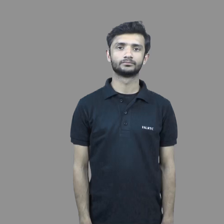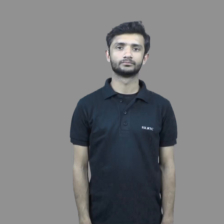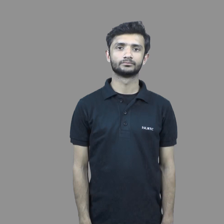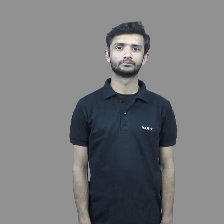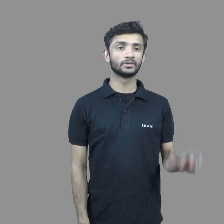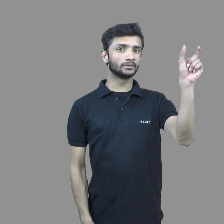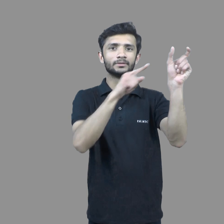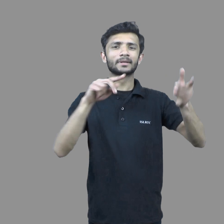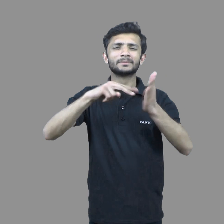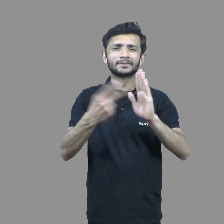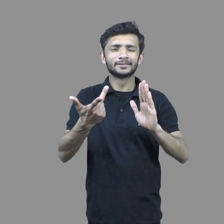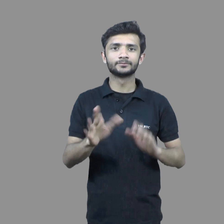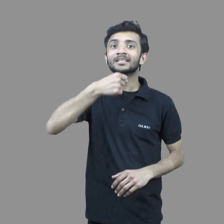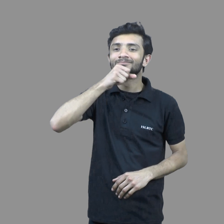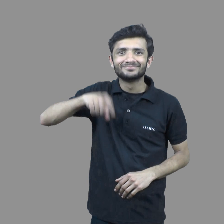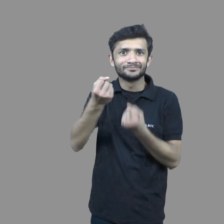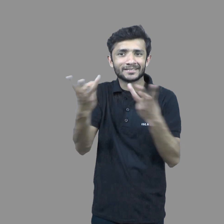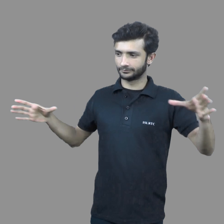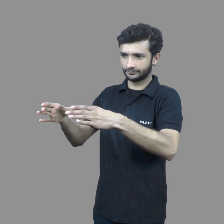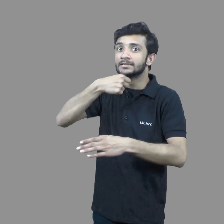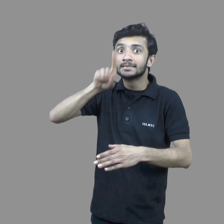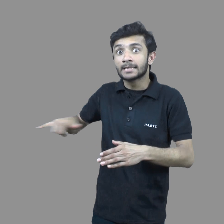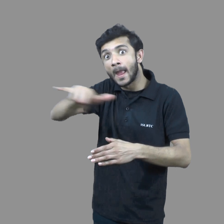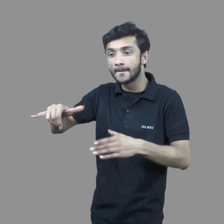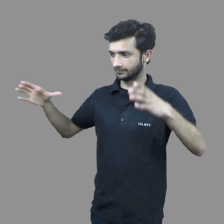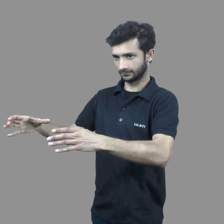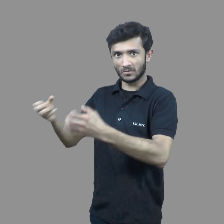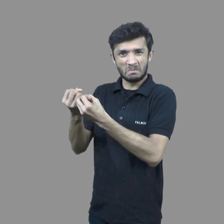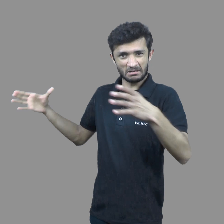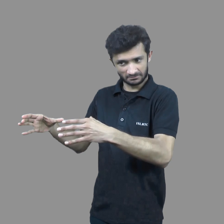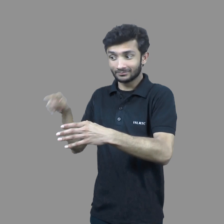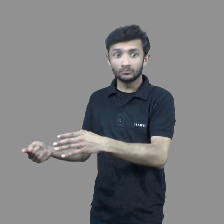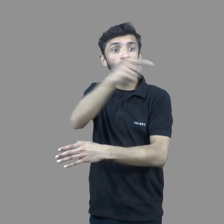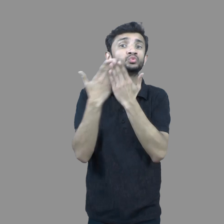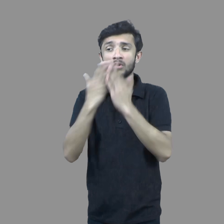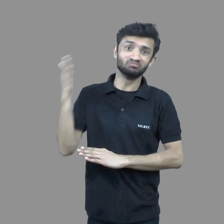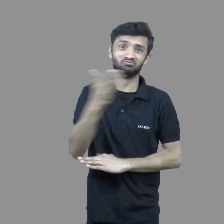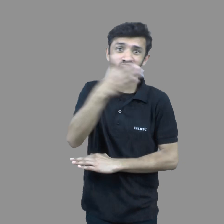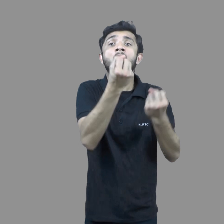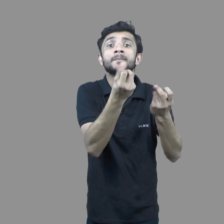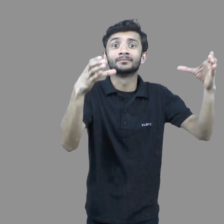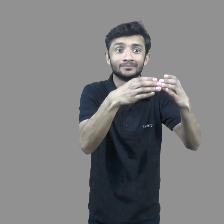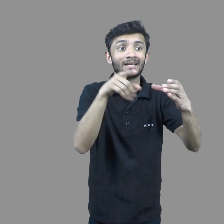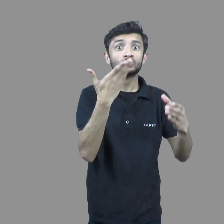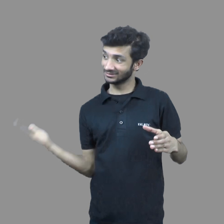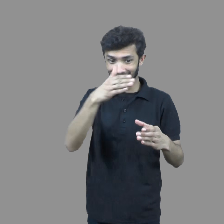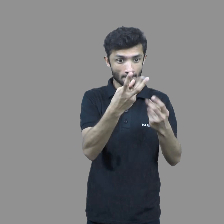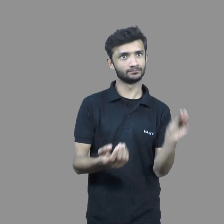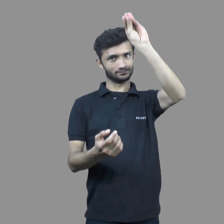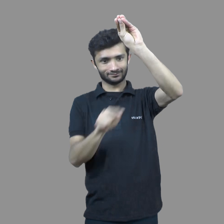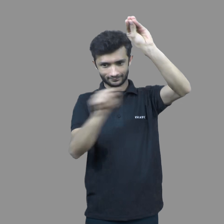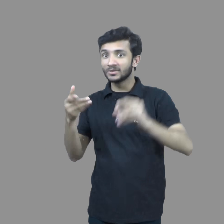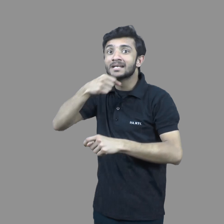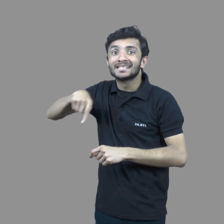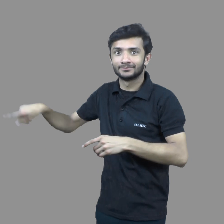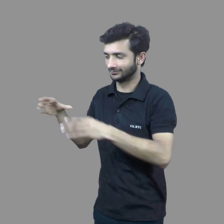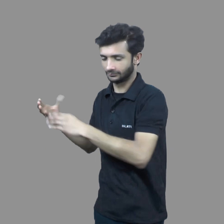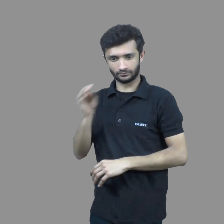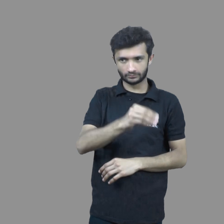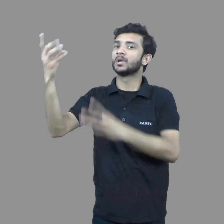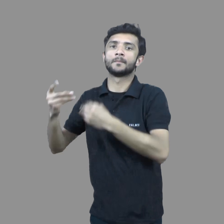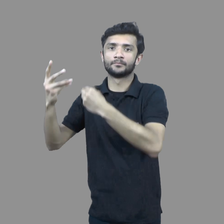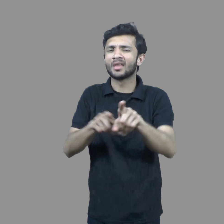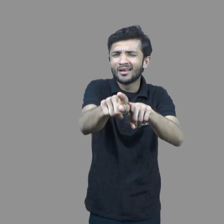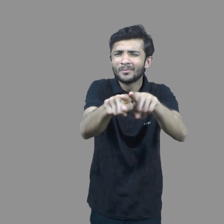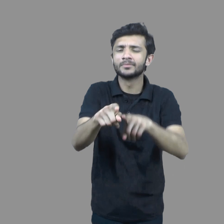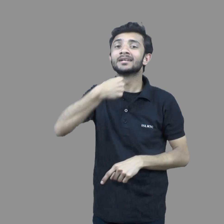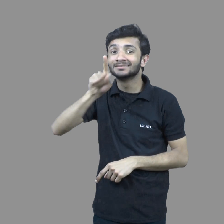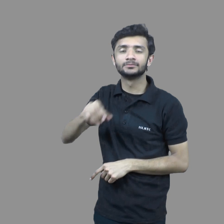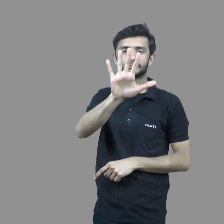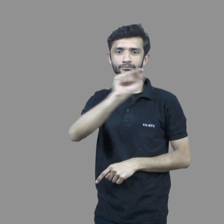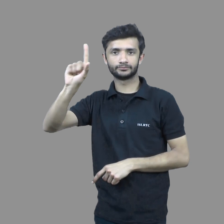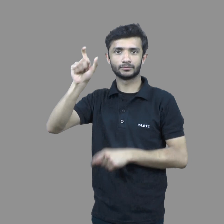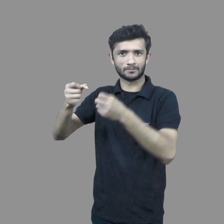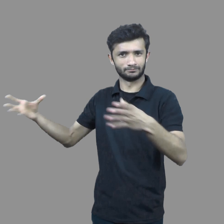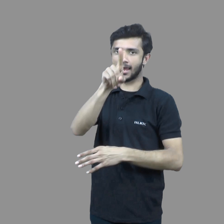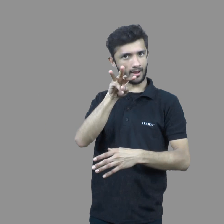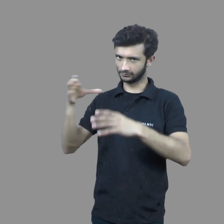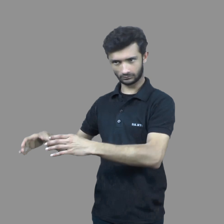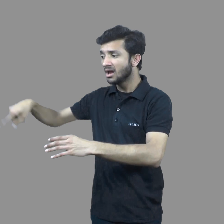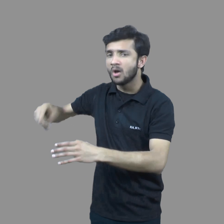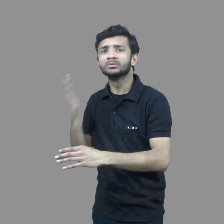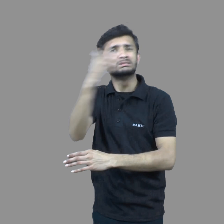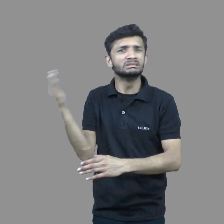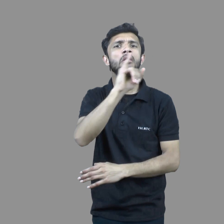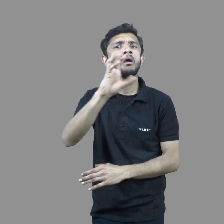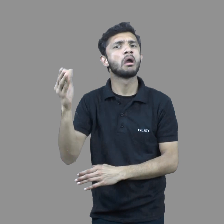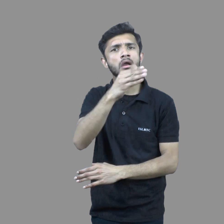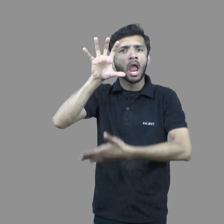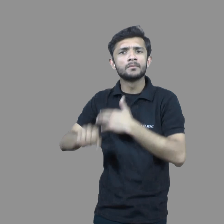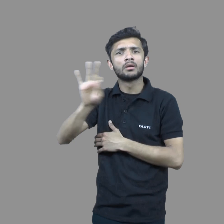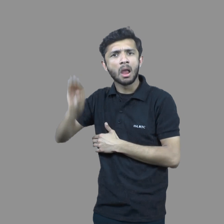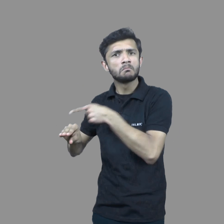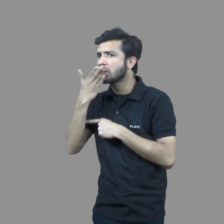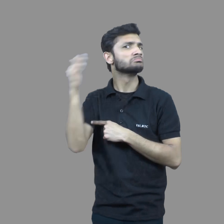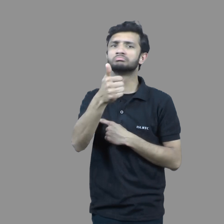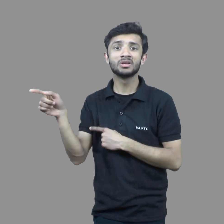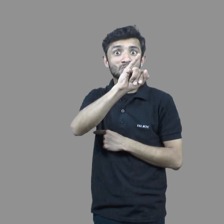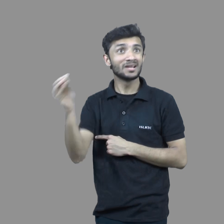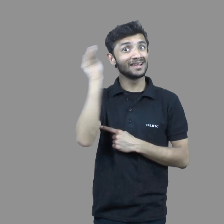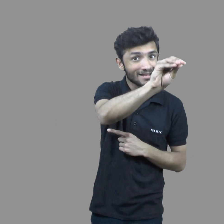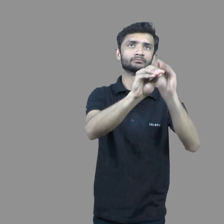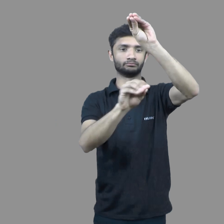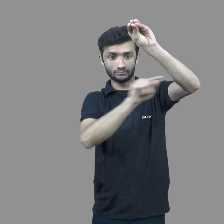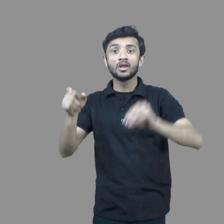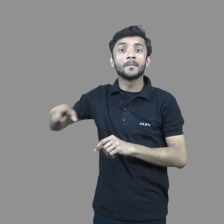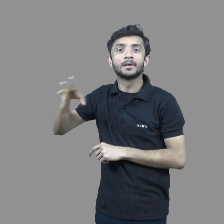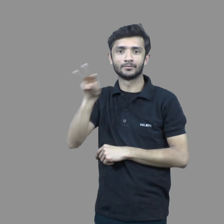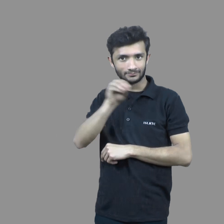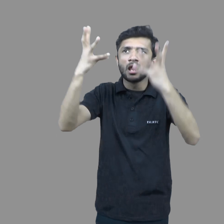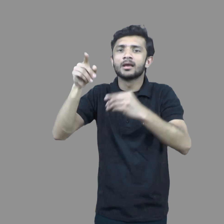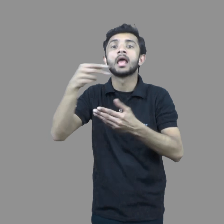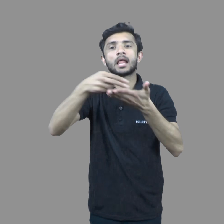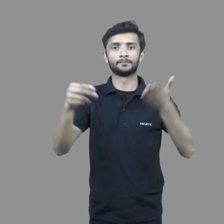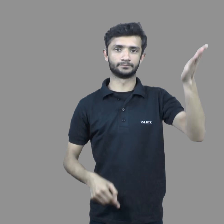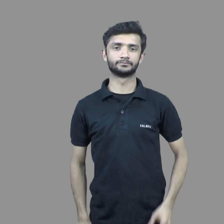Net Attendance Ratio